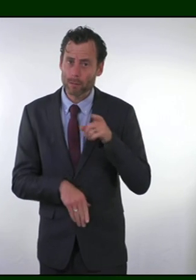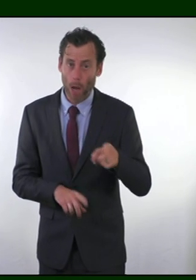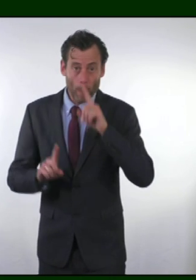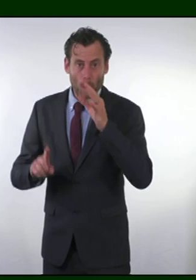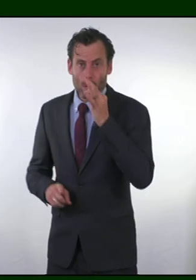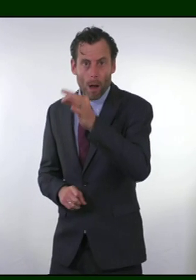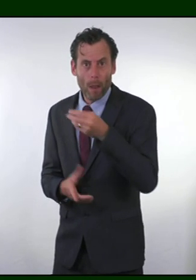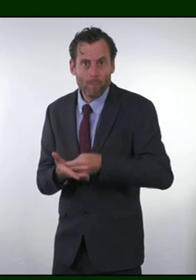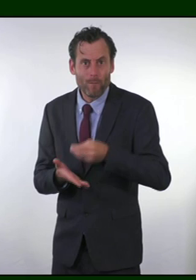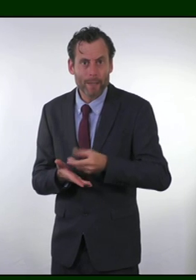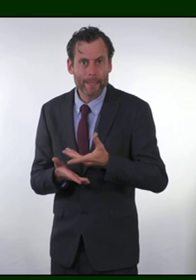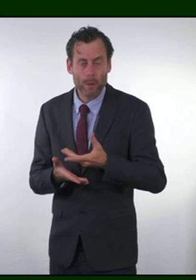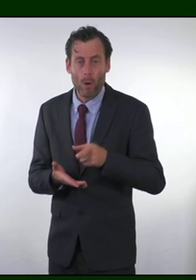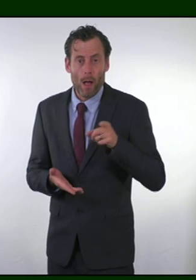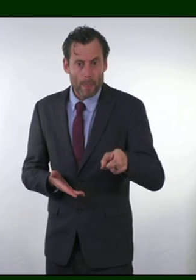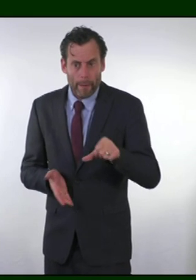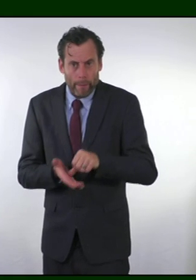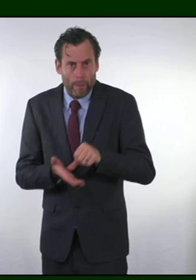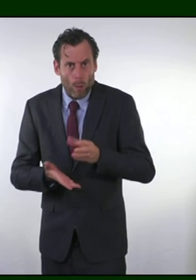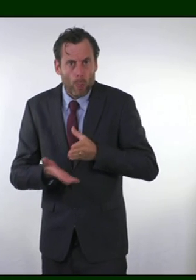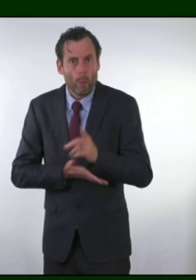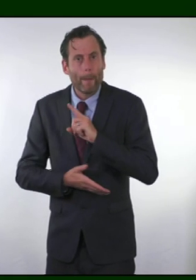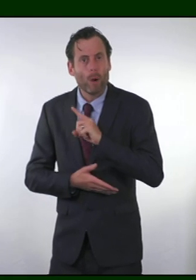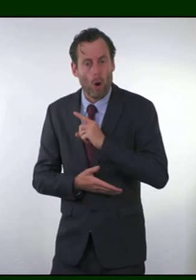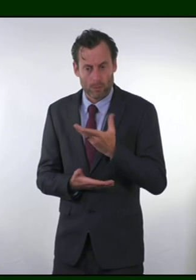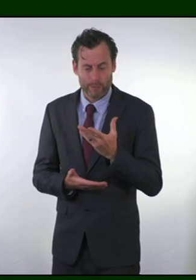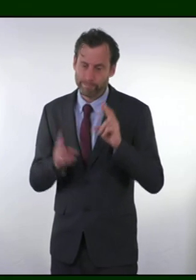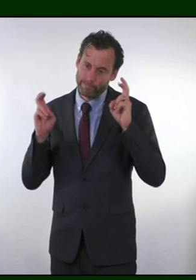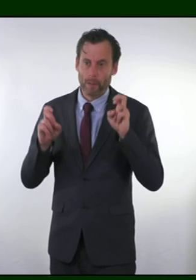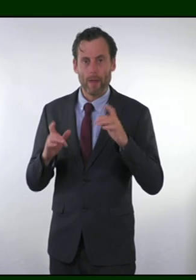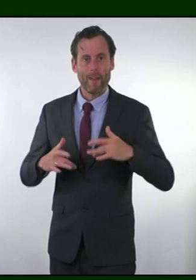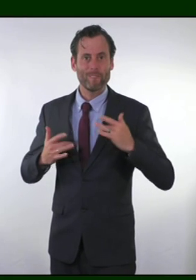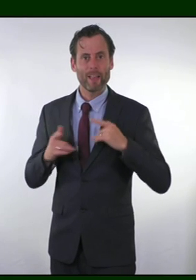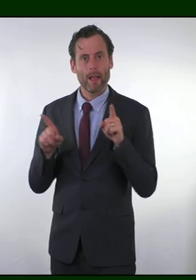Many of them are in seasonal businesses facing, in effect, three winters of trading.